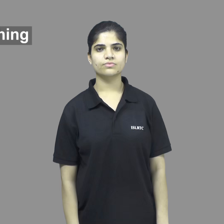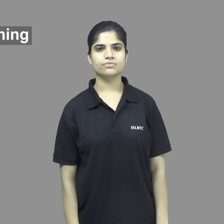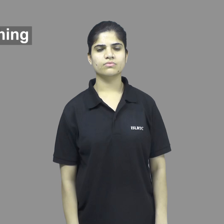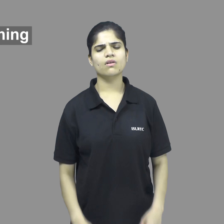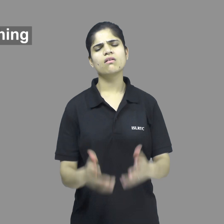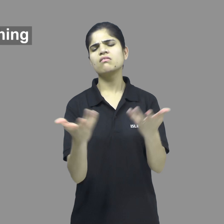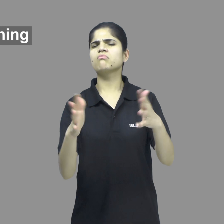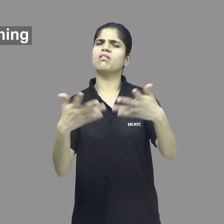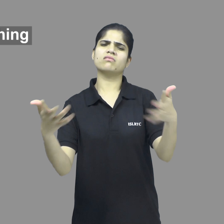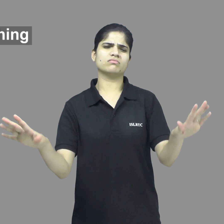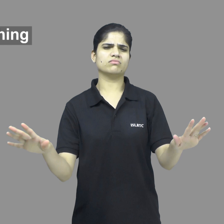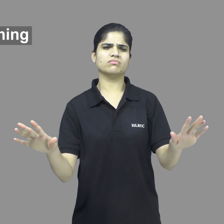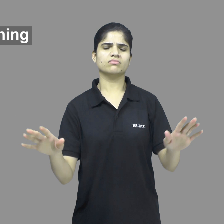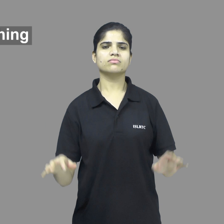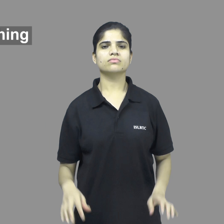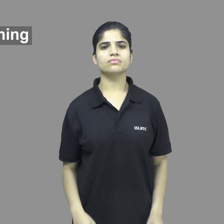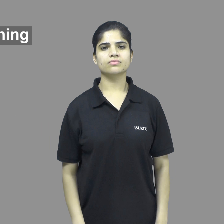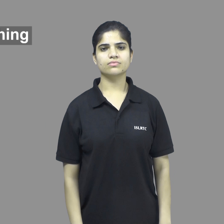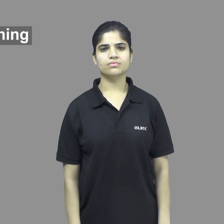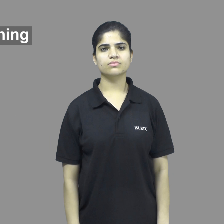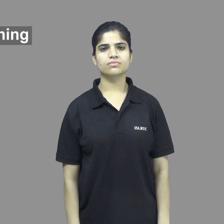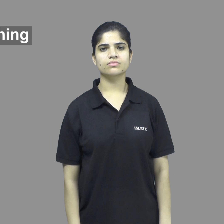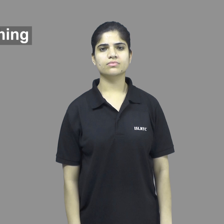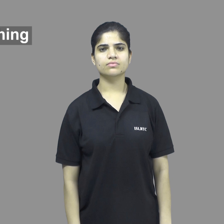Something